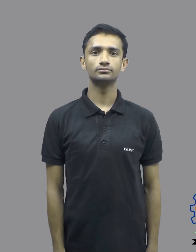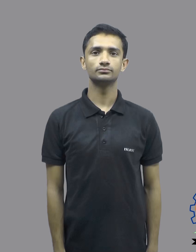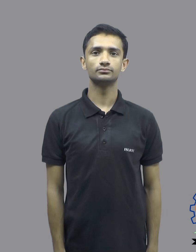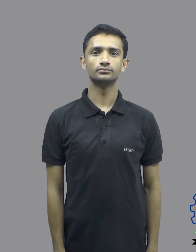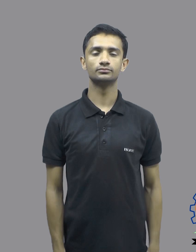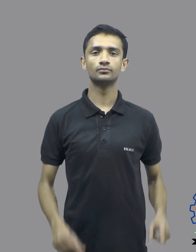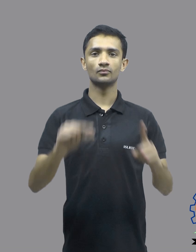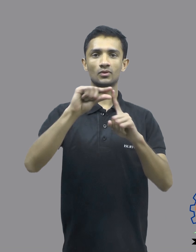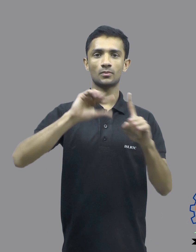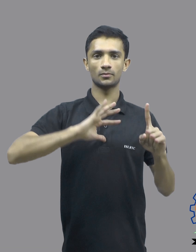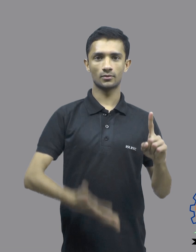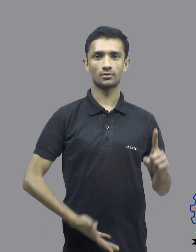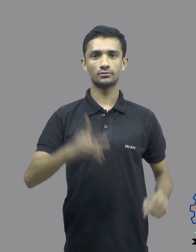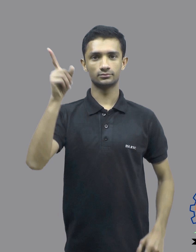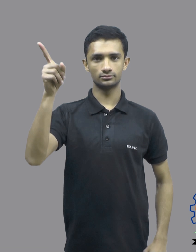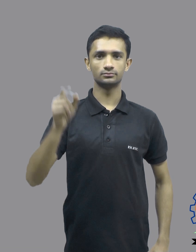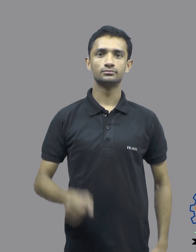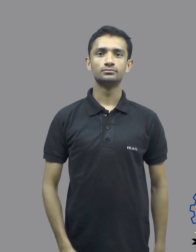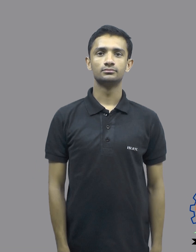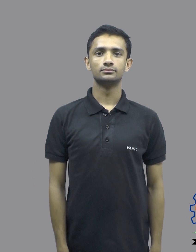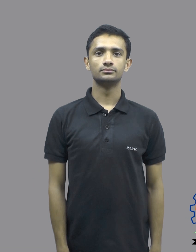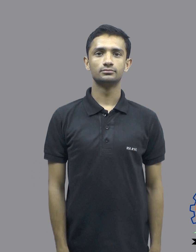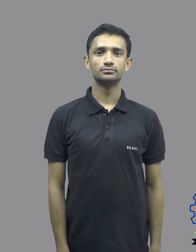Panaji